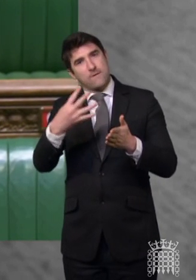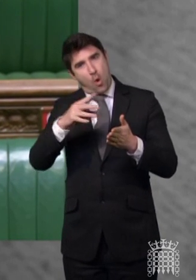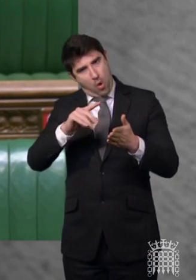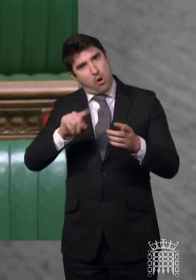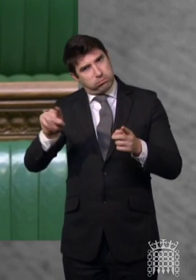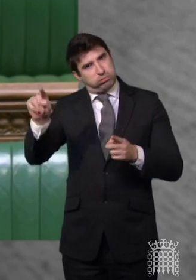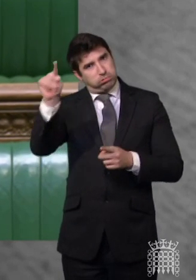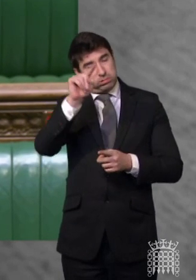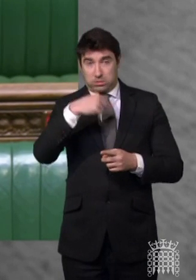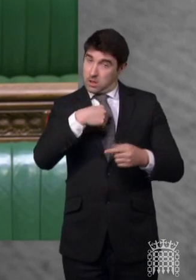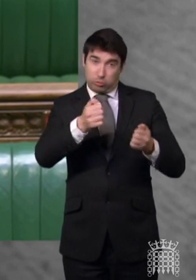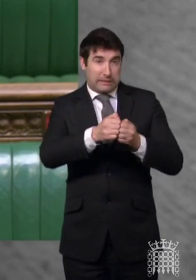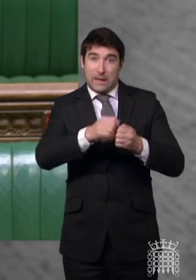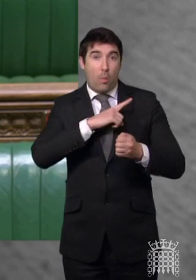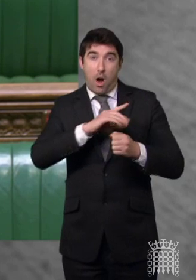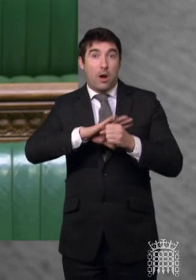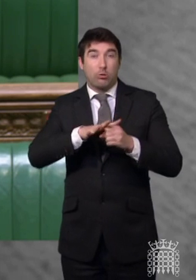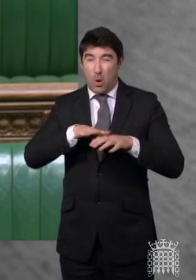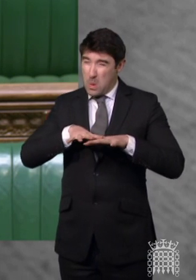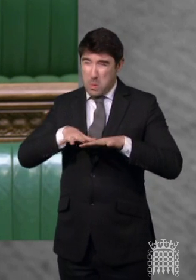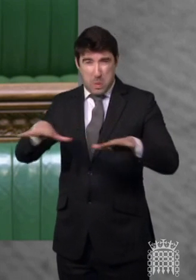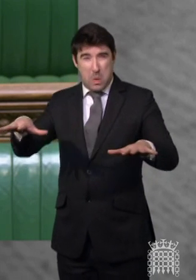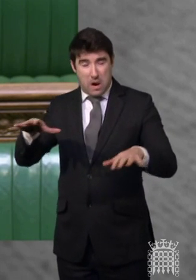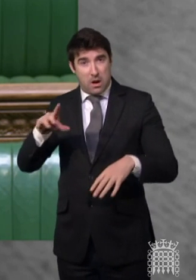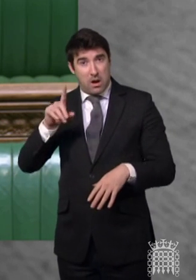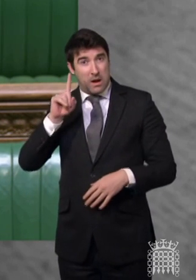Yesterday, over 47,000 cases were reported in England.